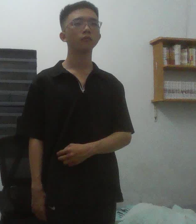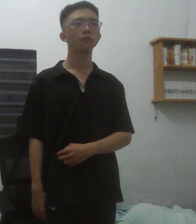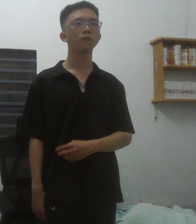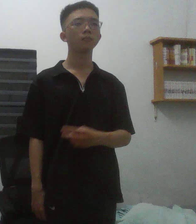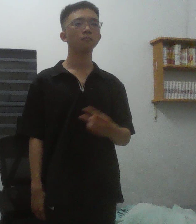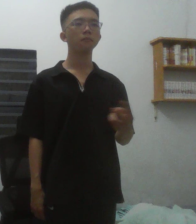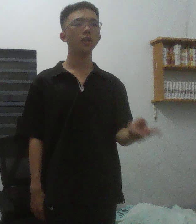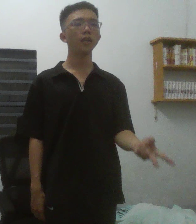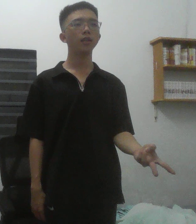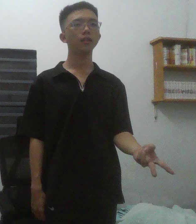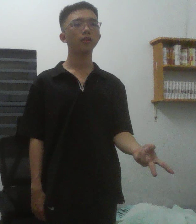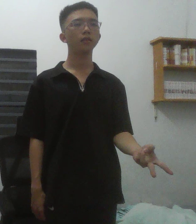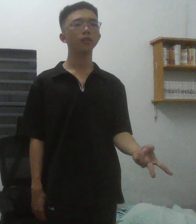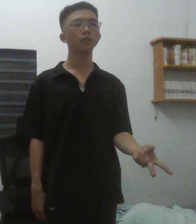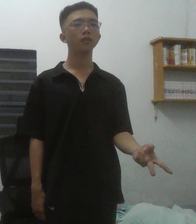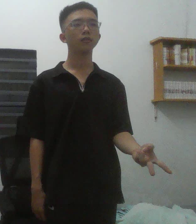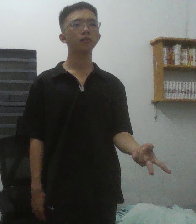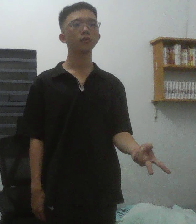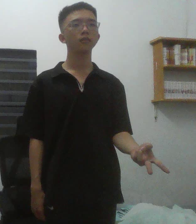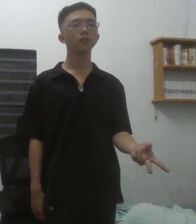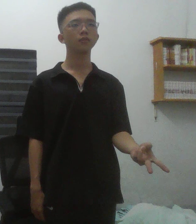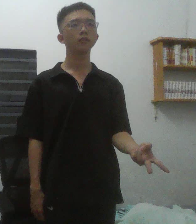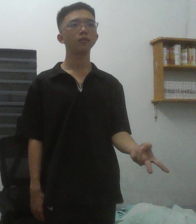it